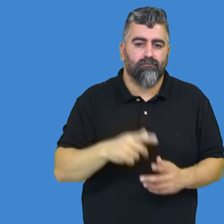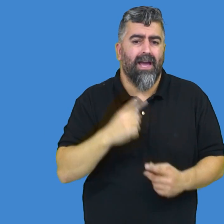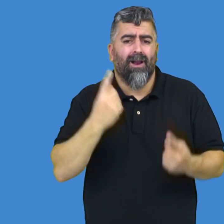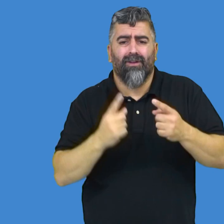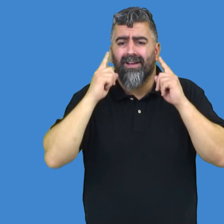alguno